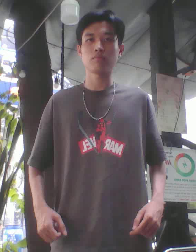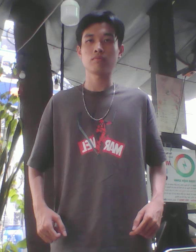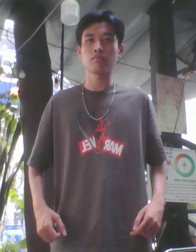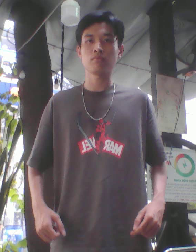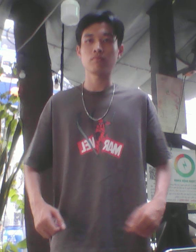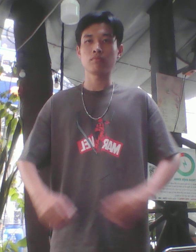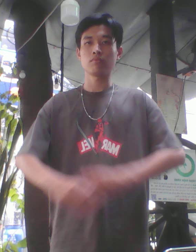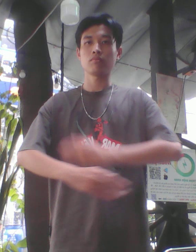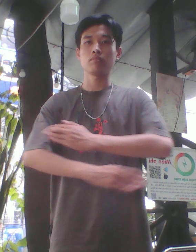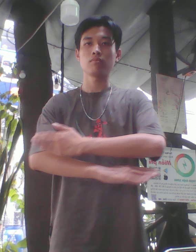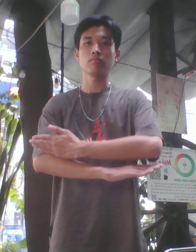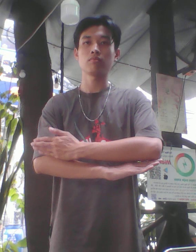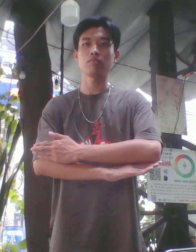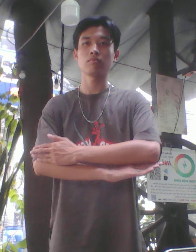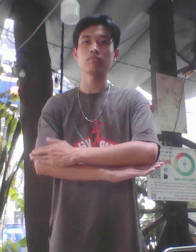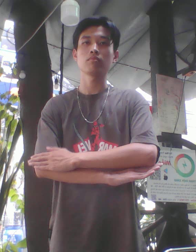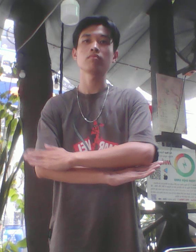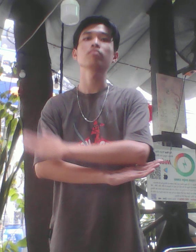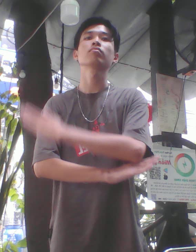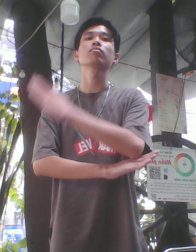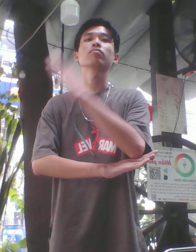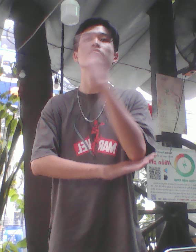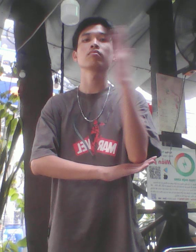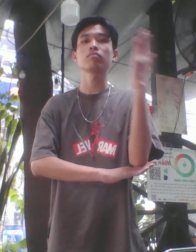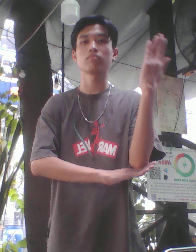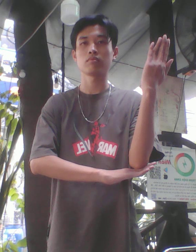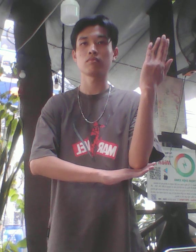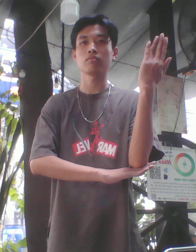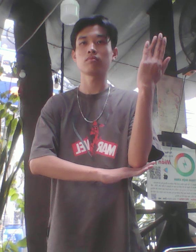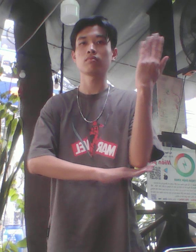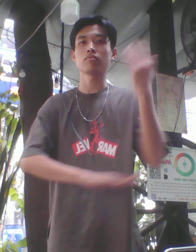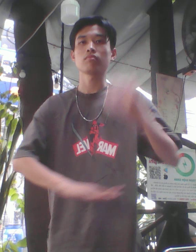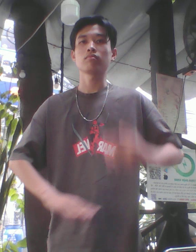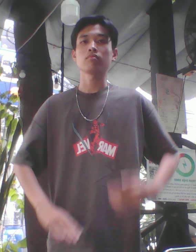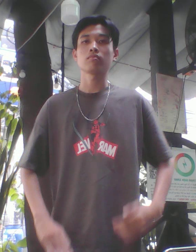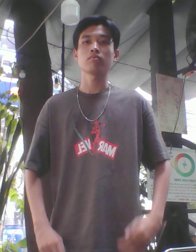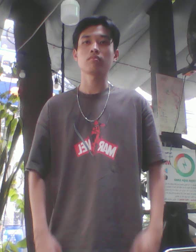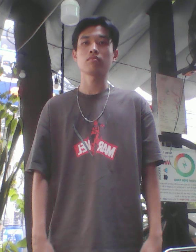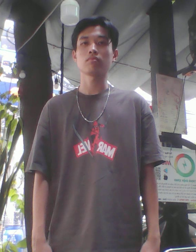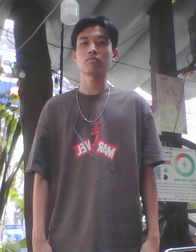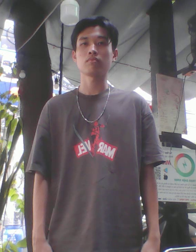buổi sáng